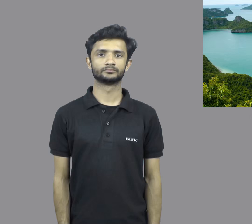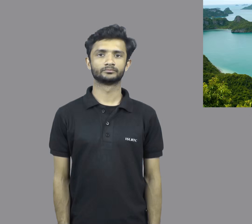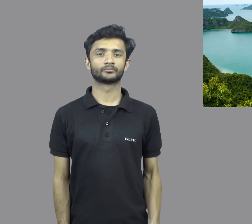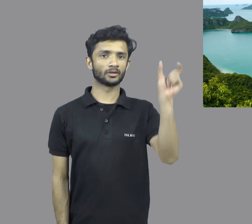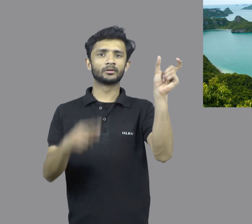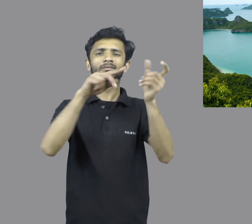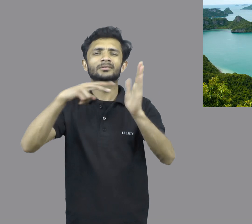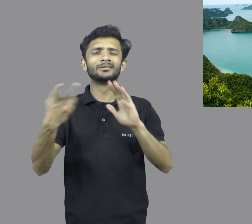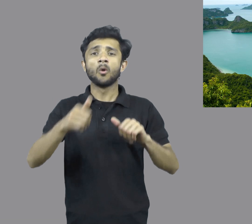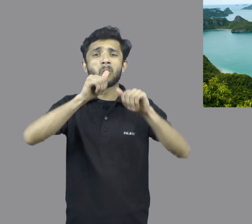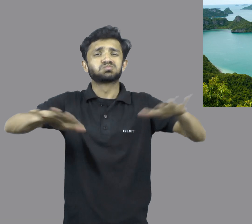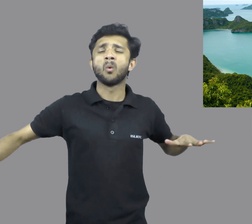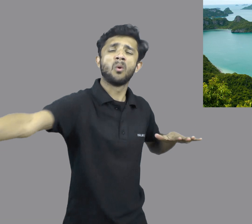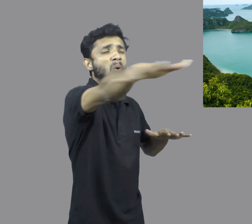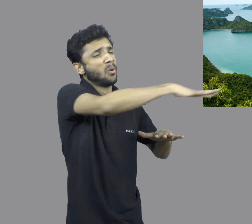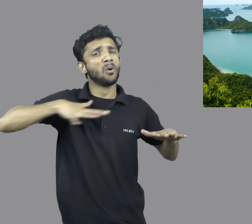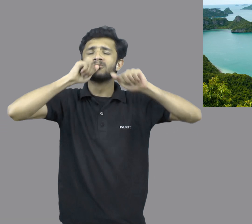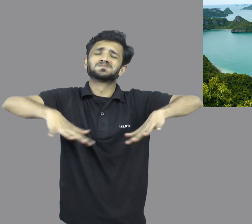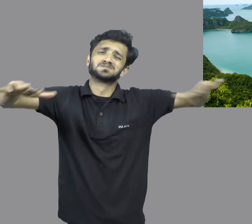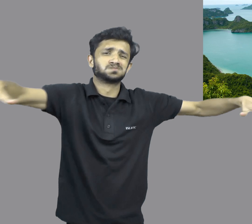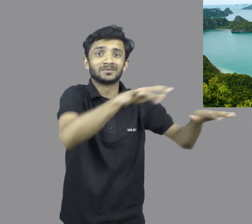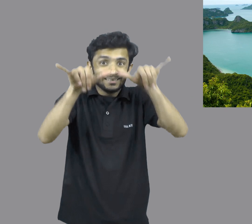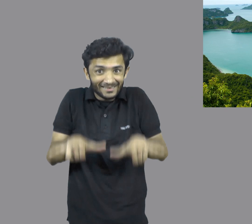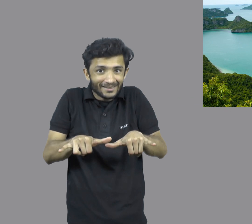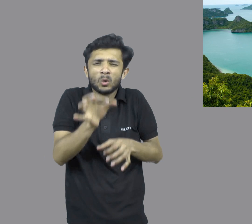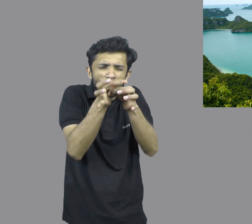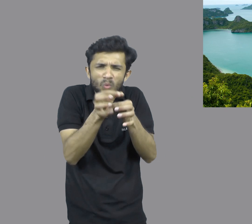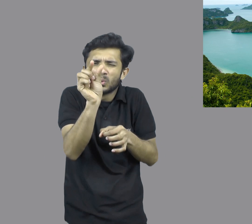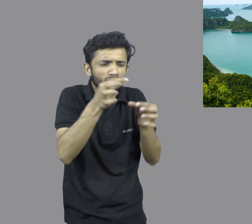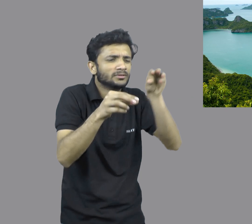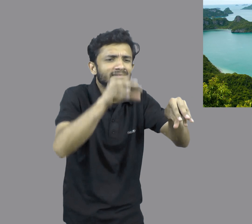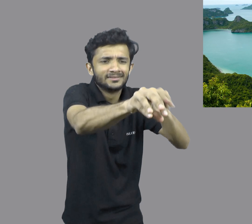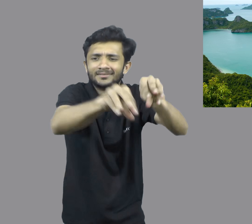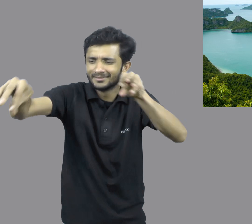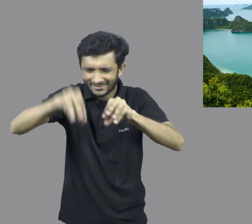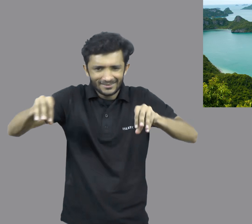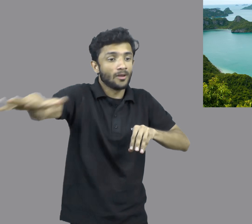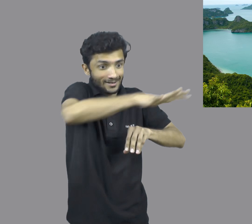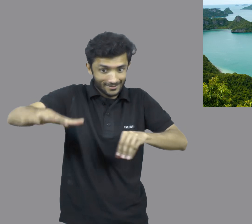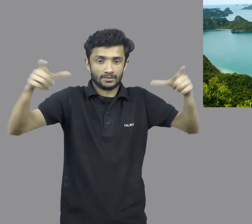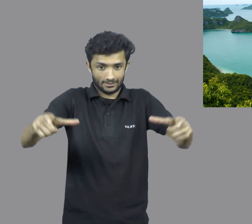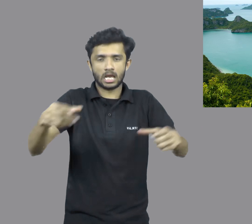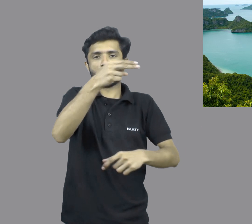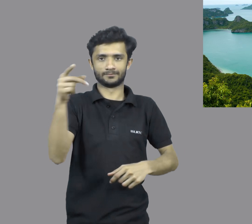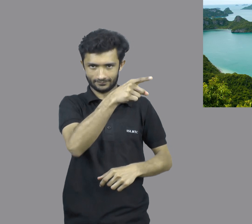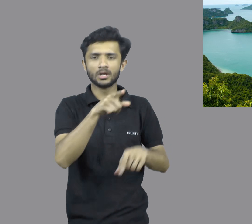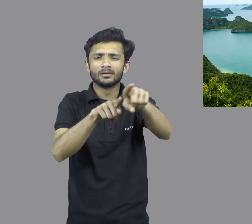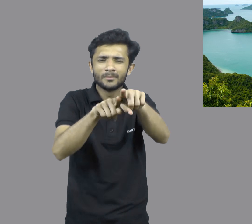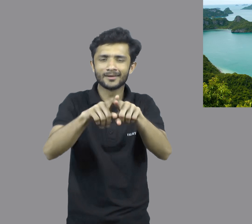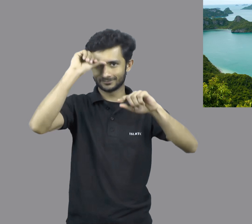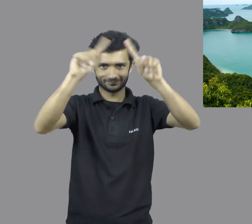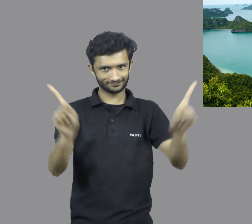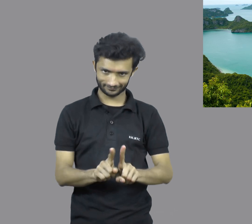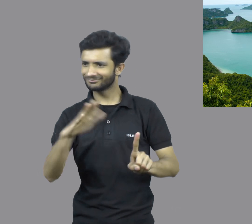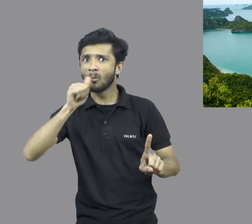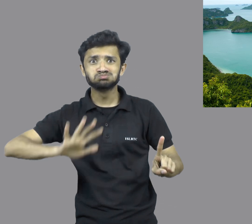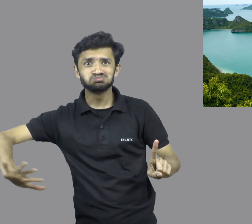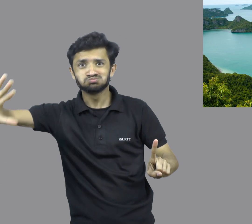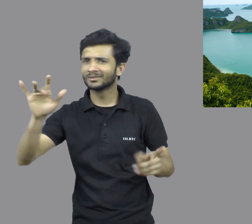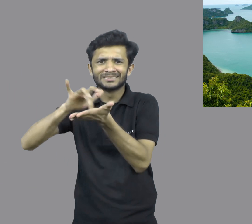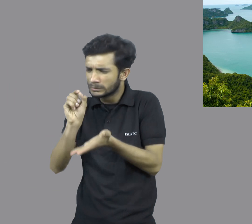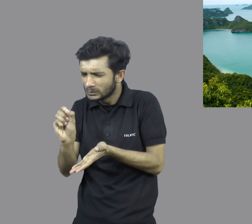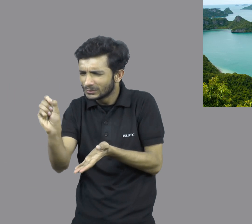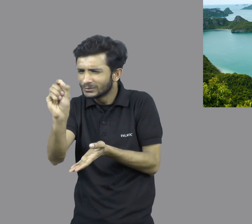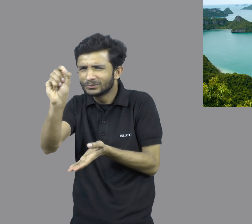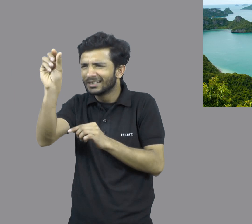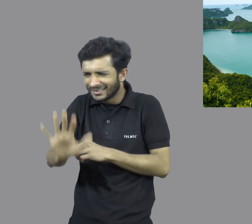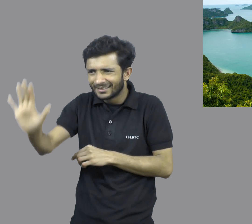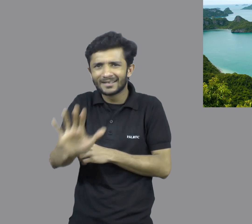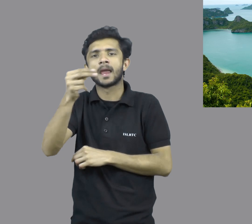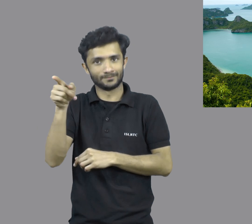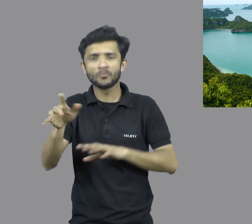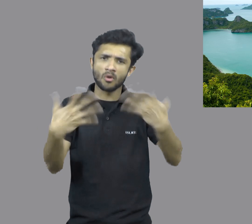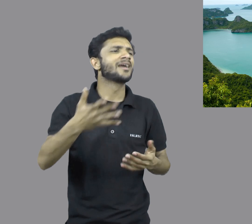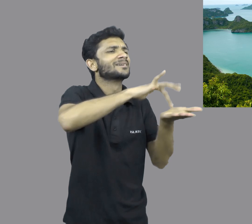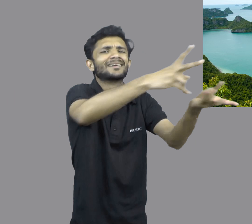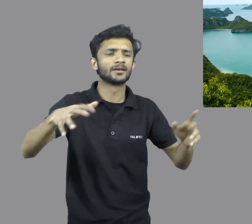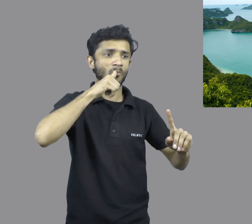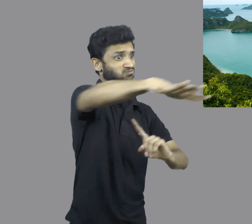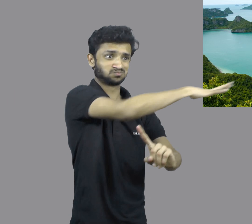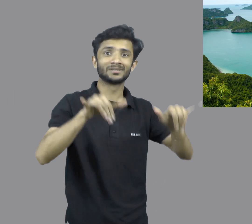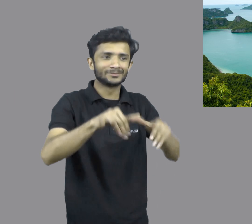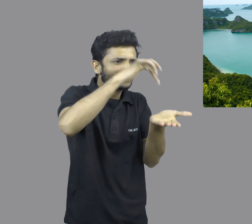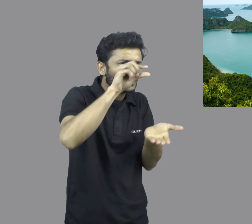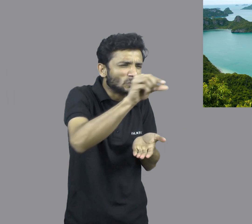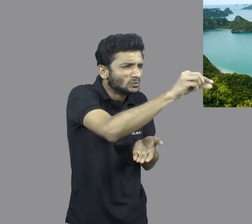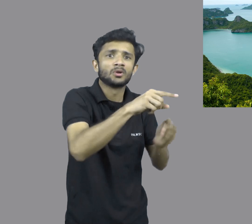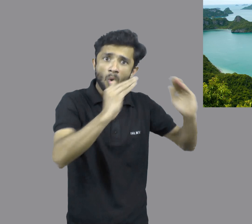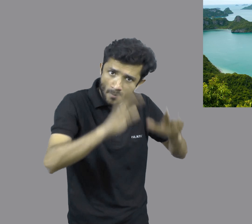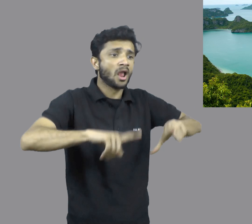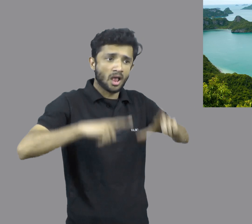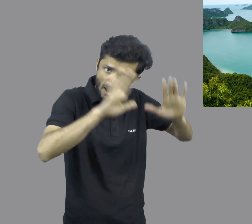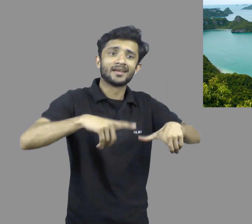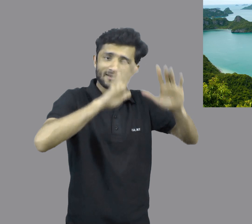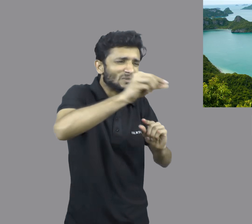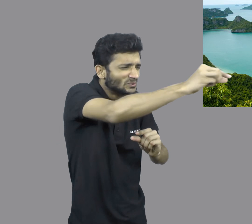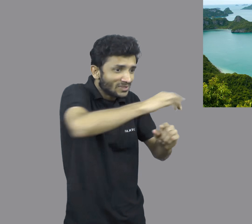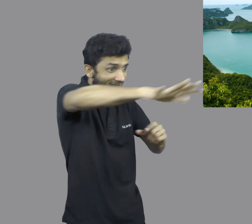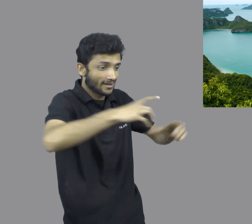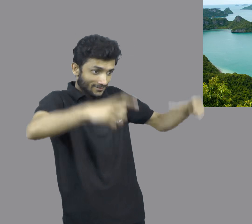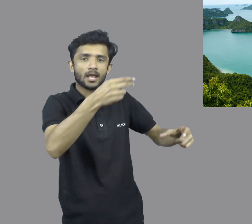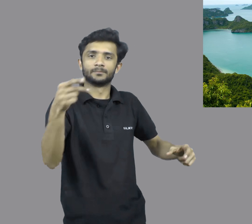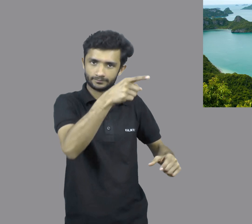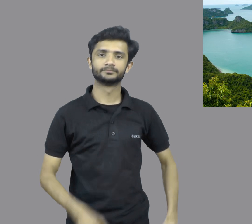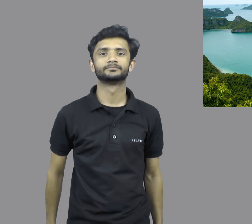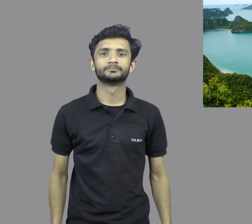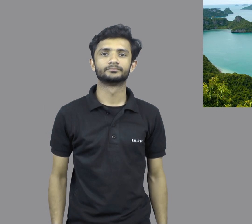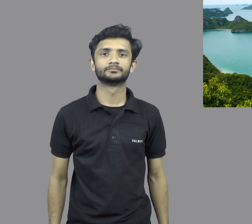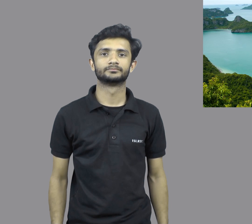Archipelago